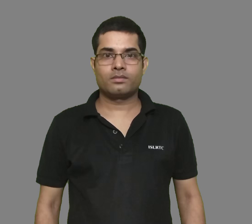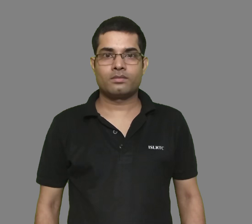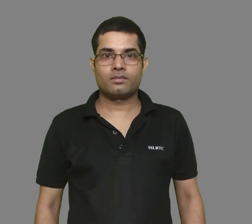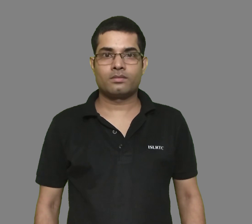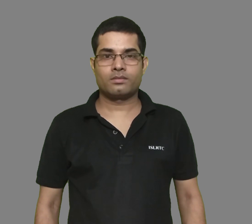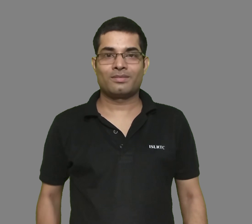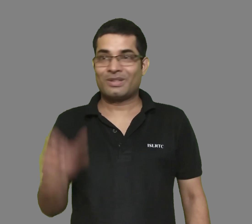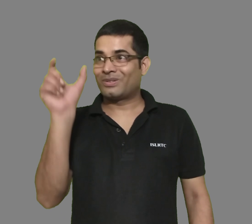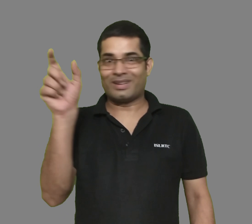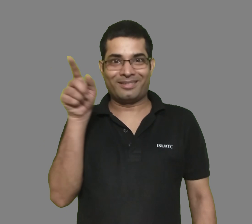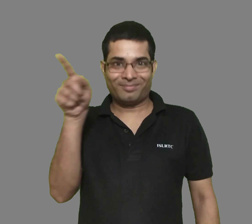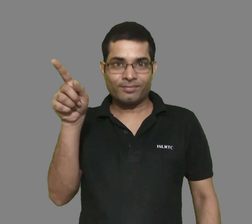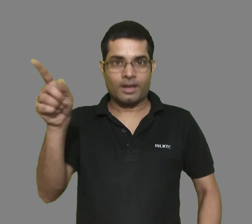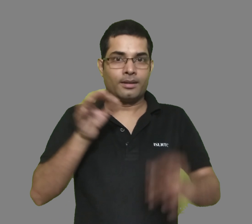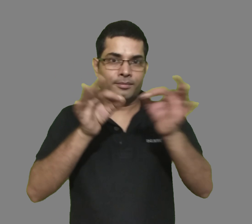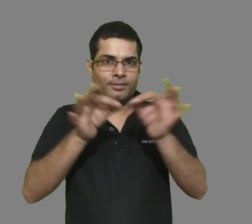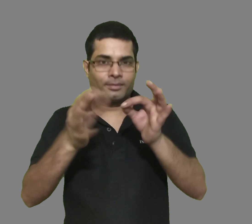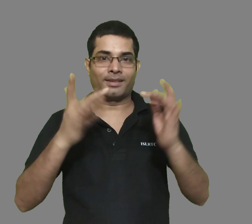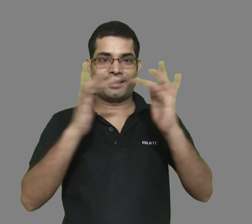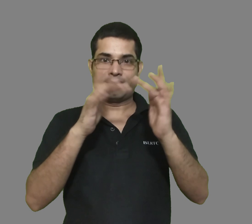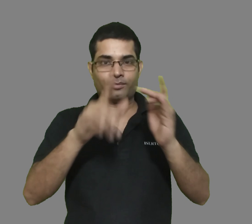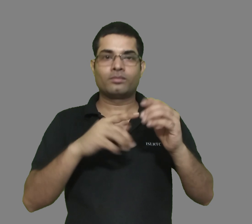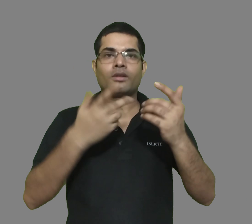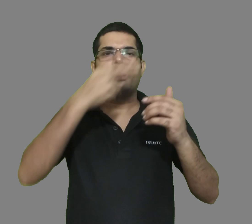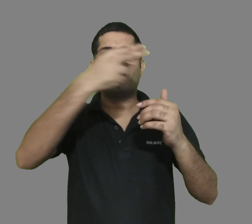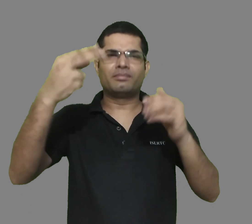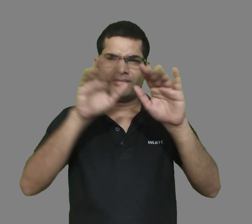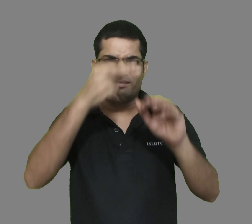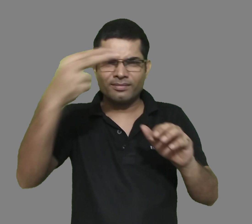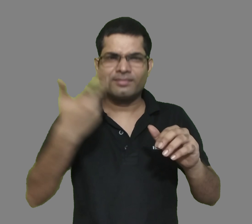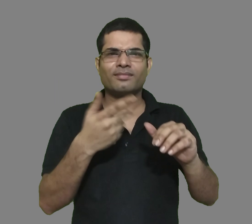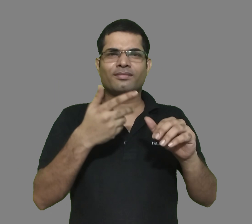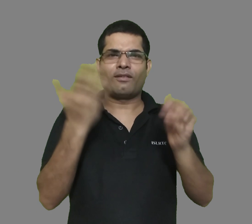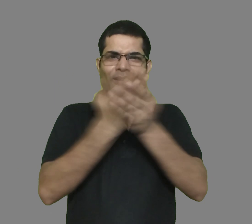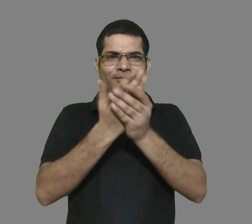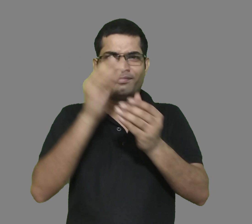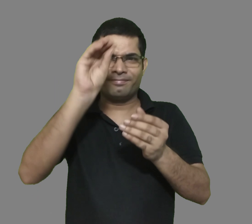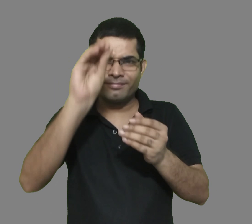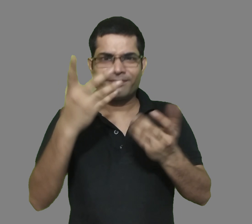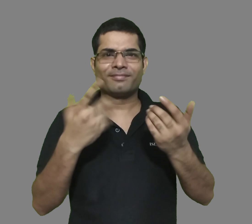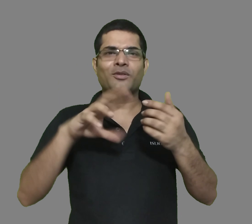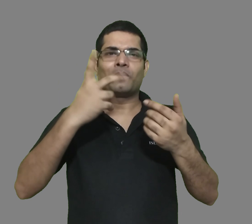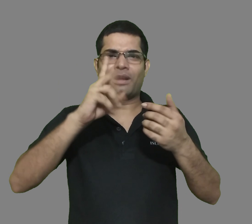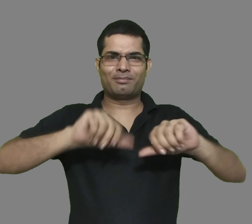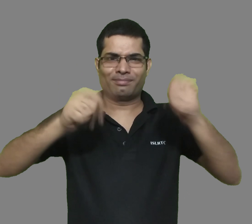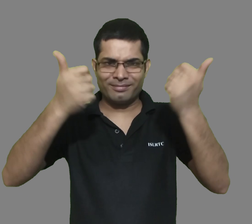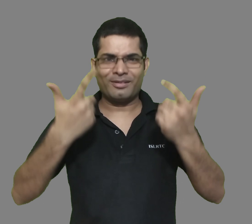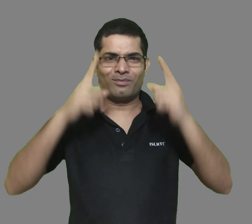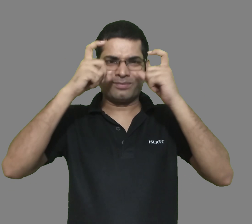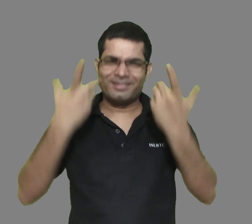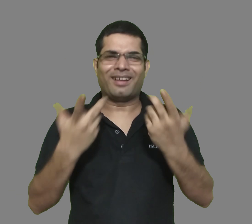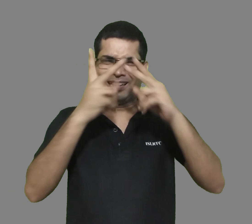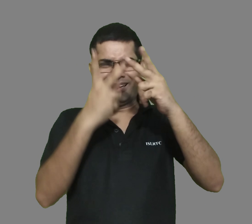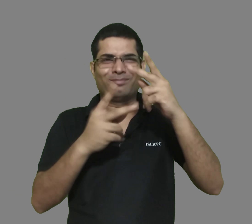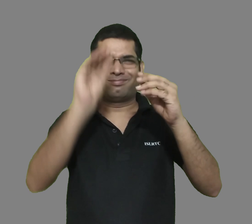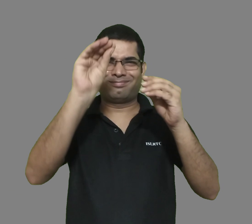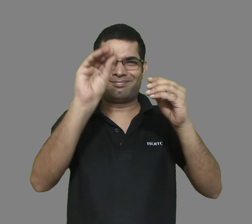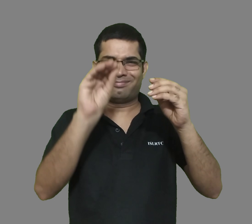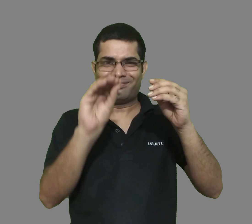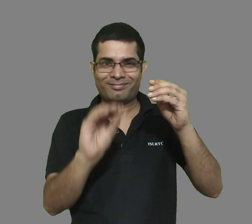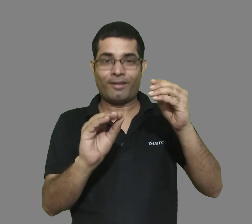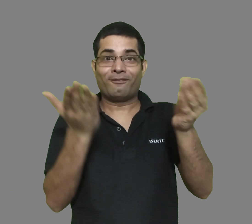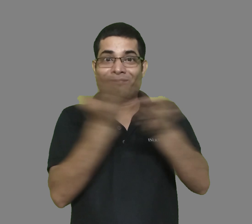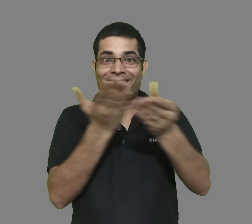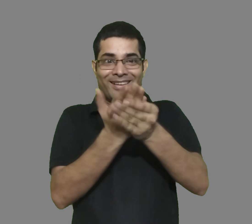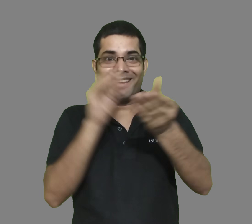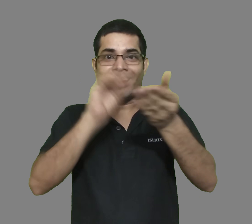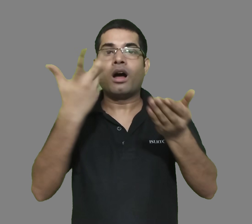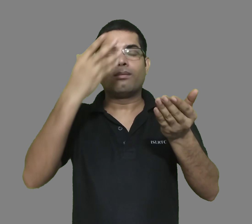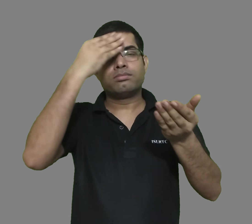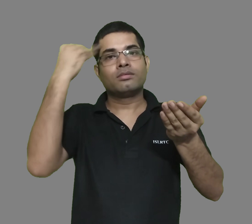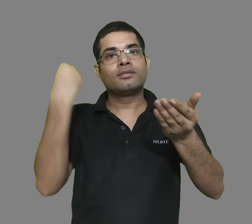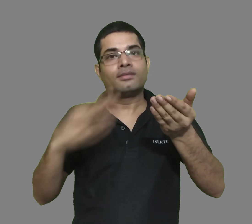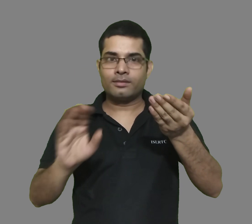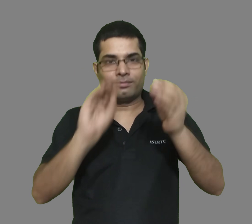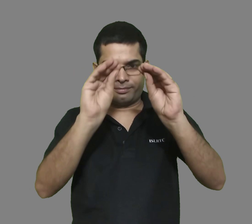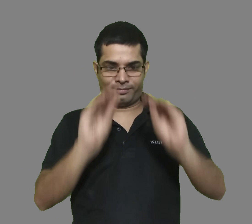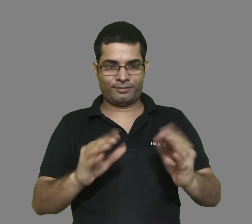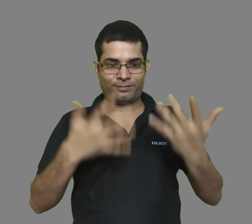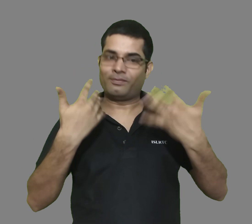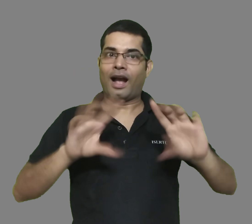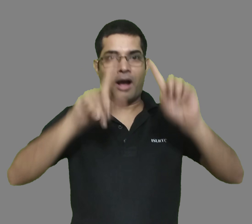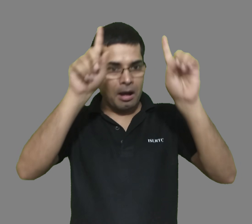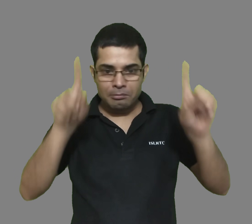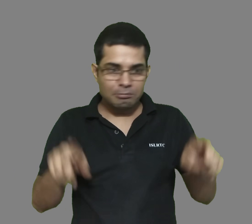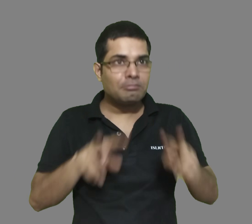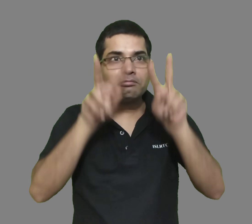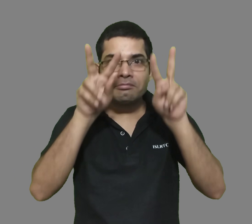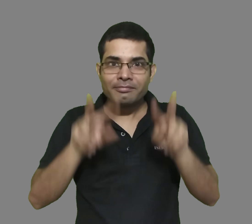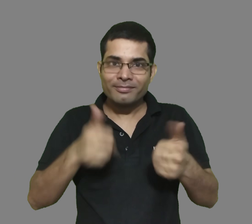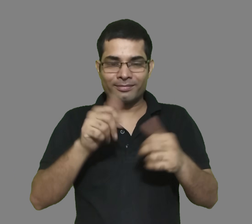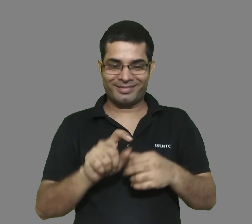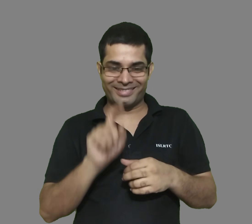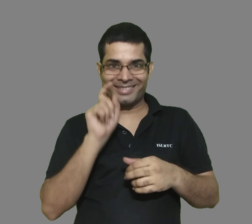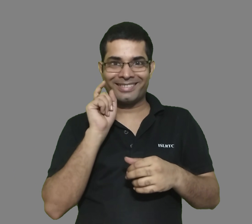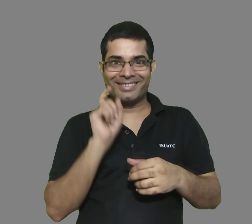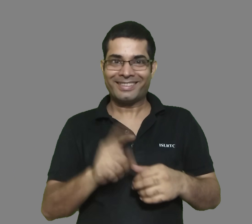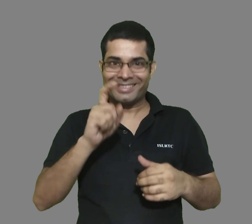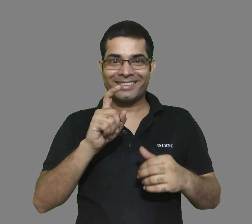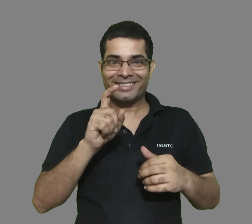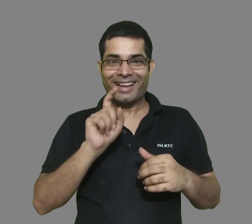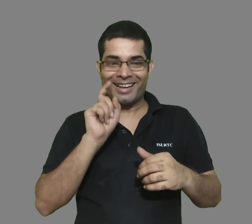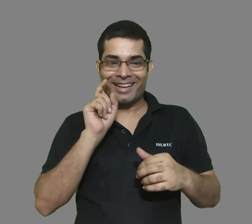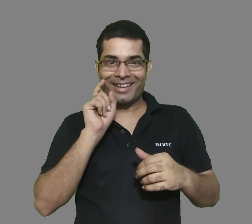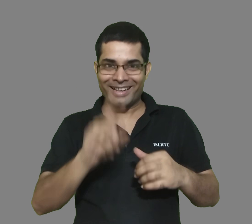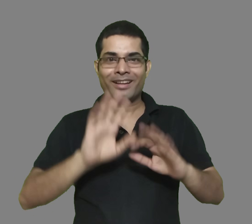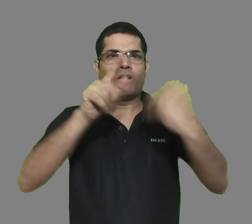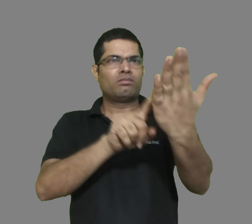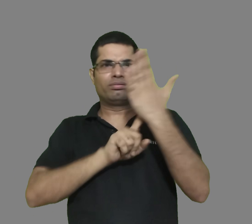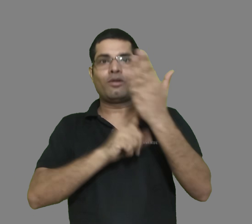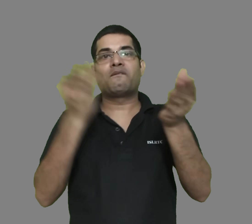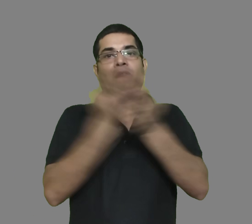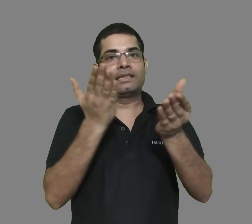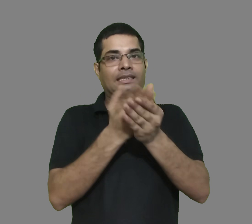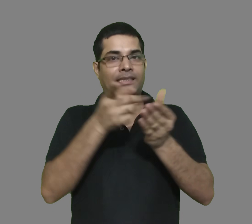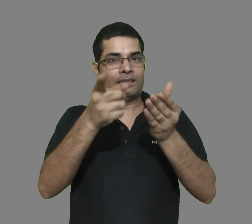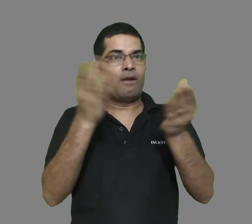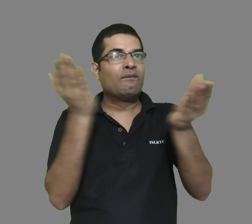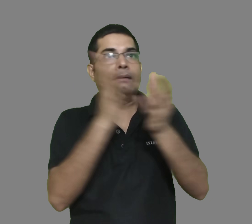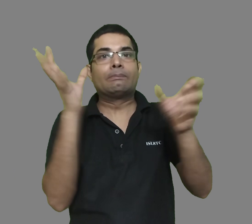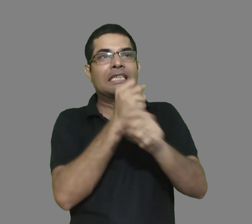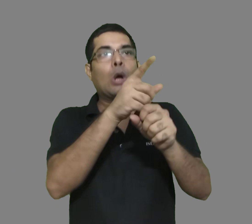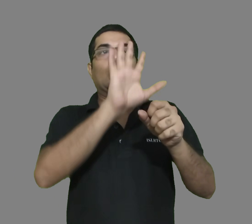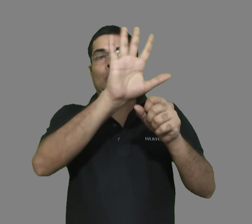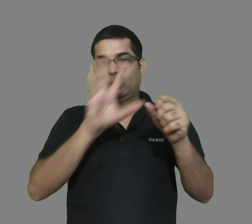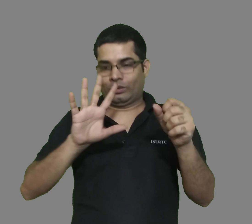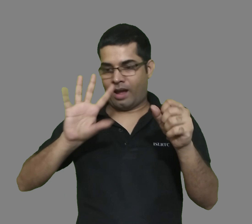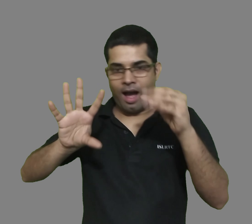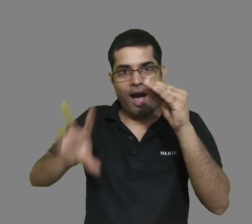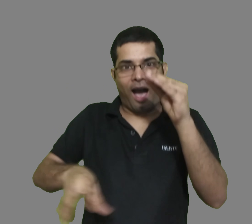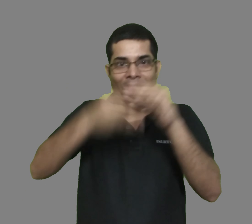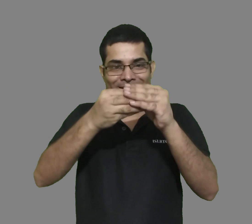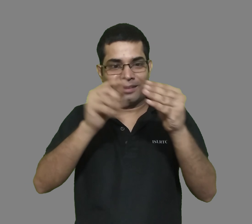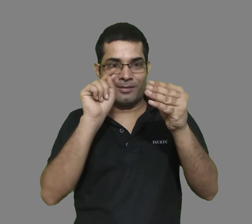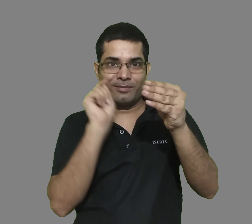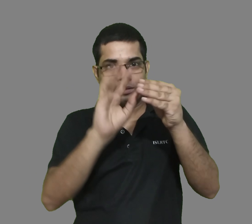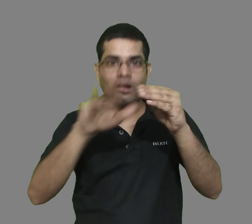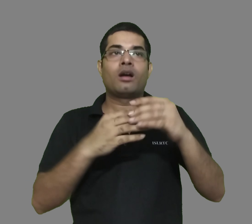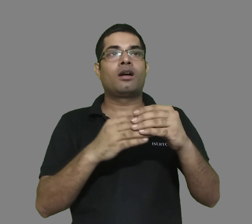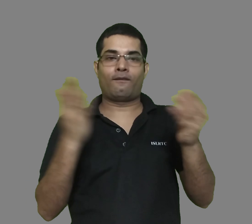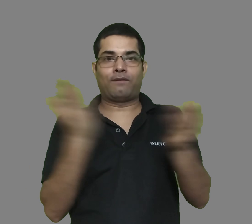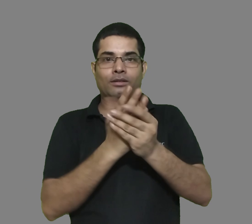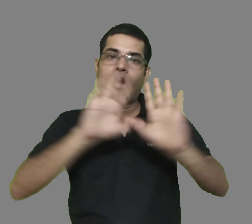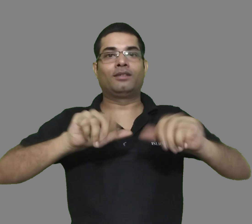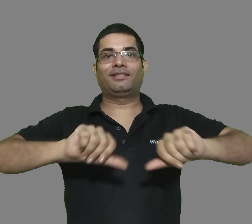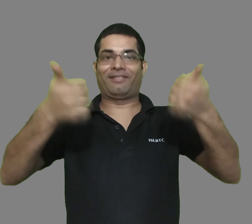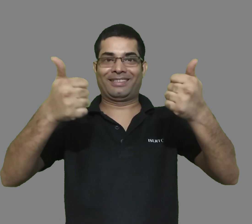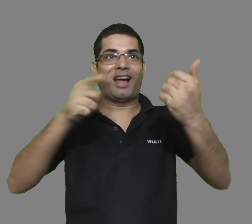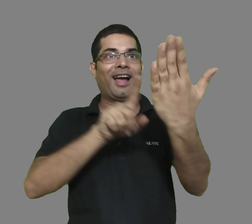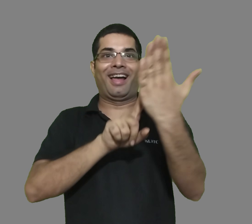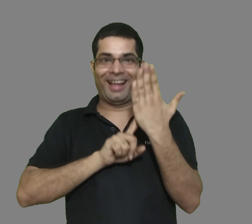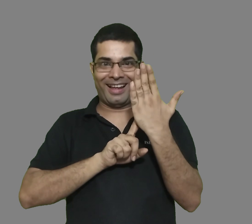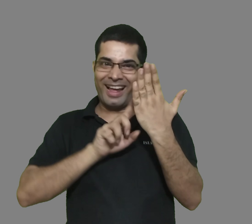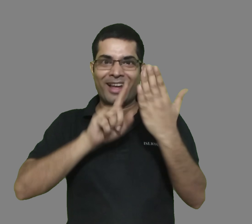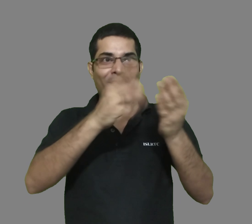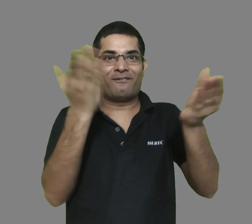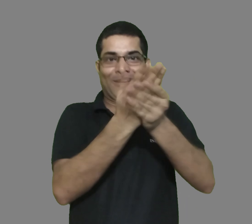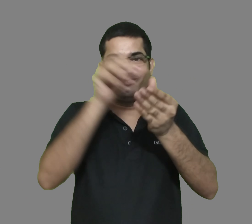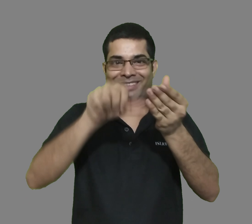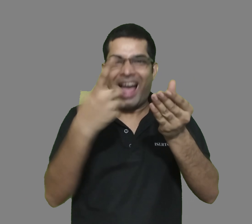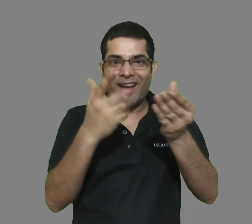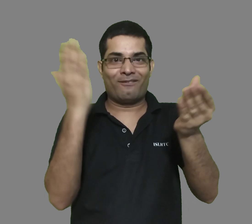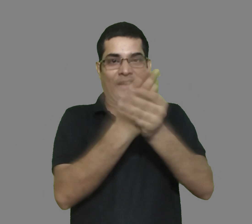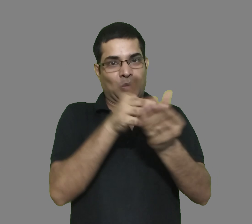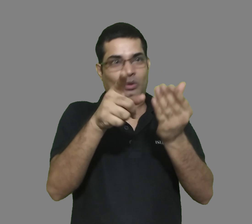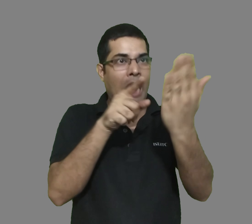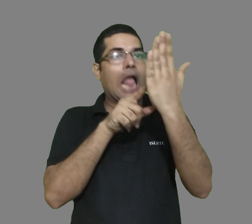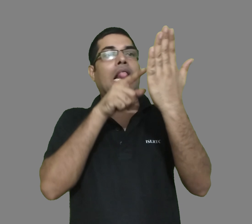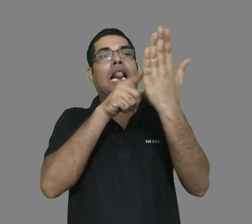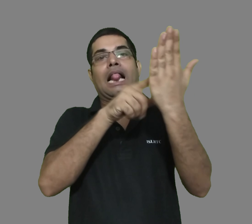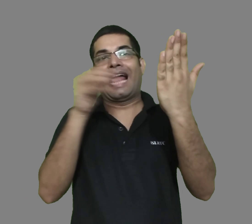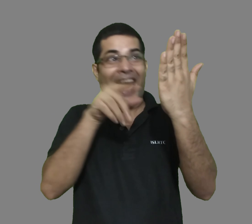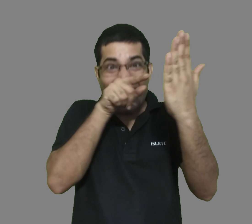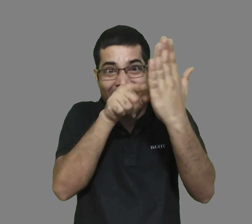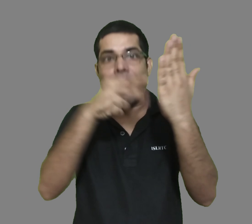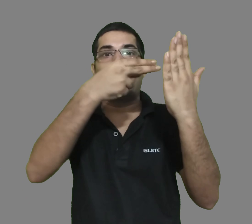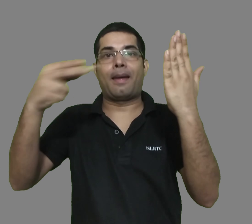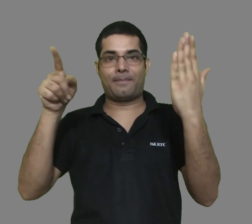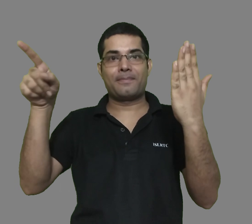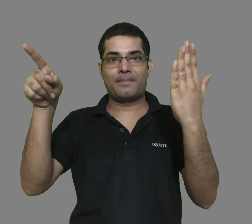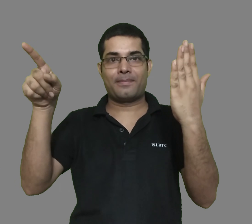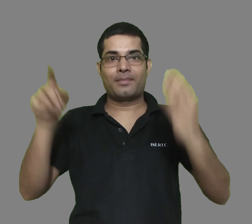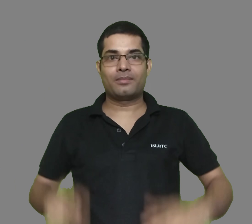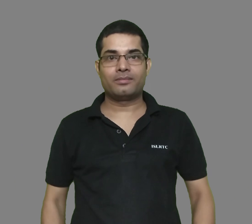Attachment alert